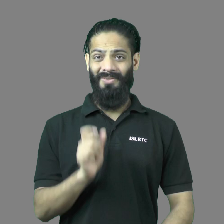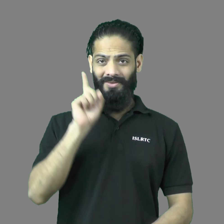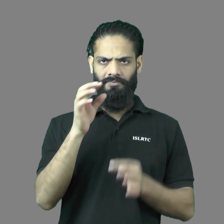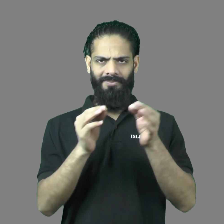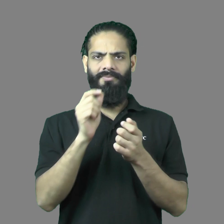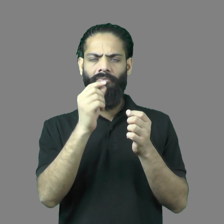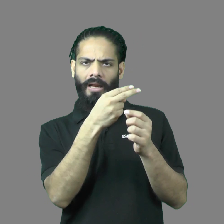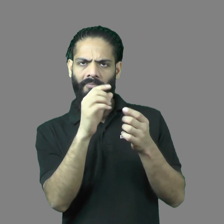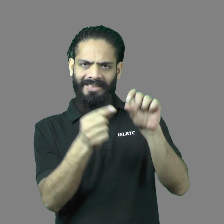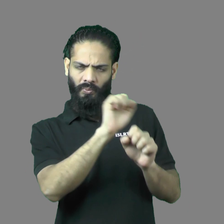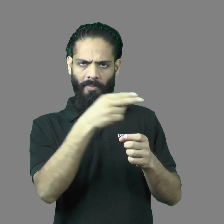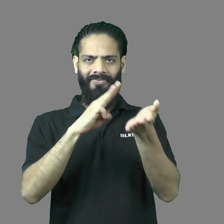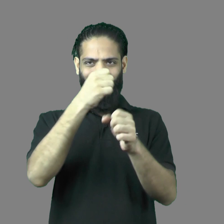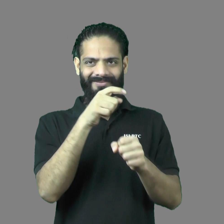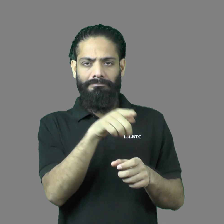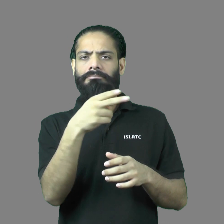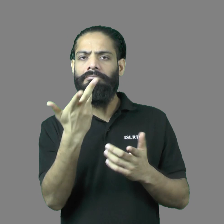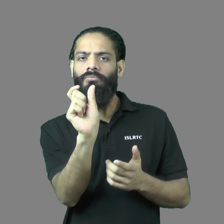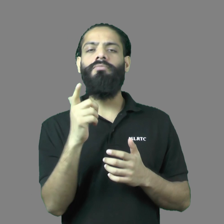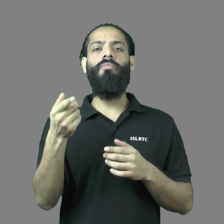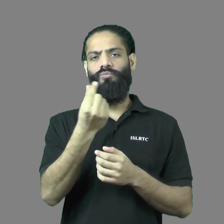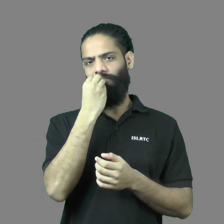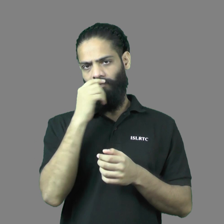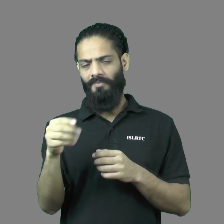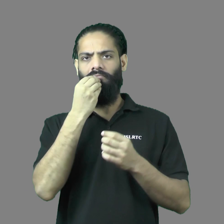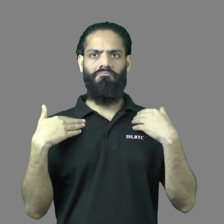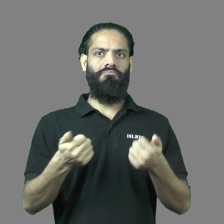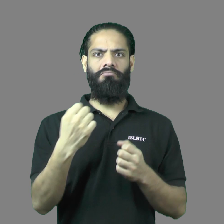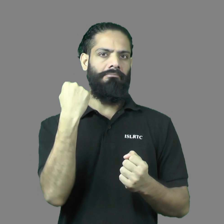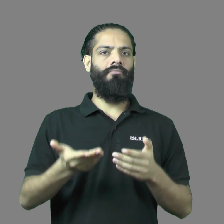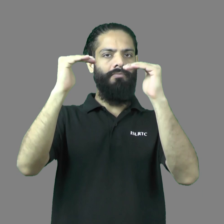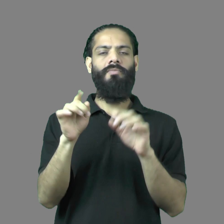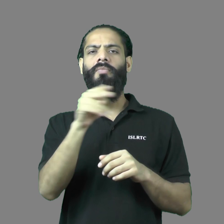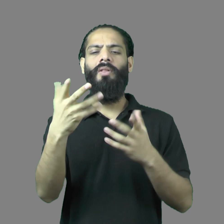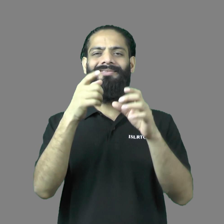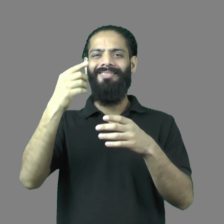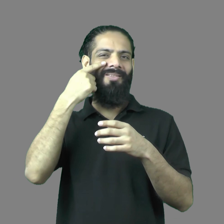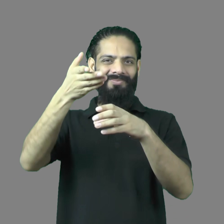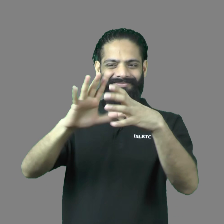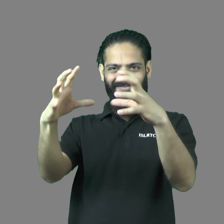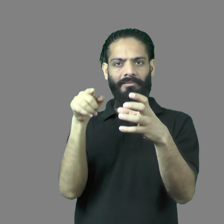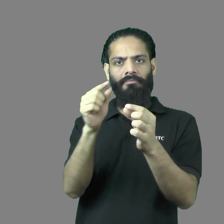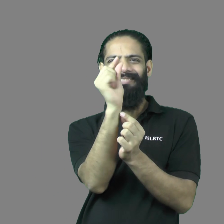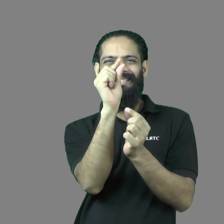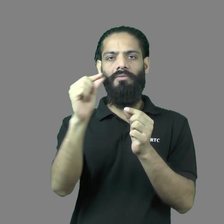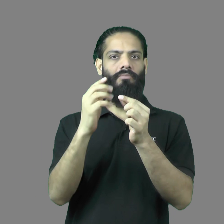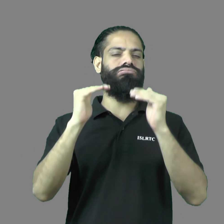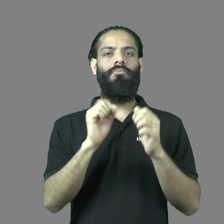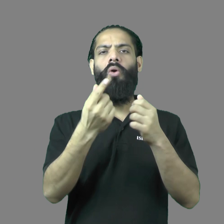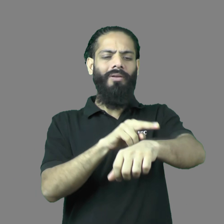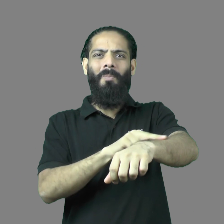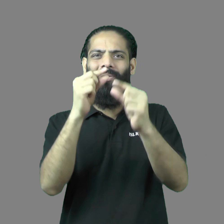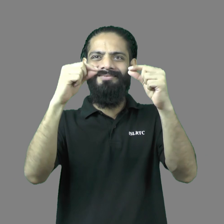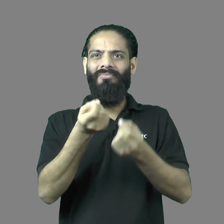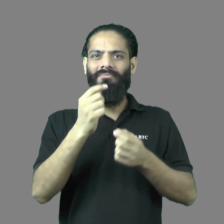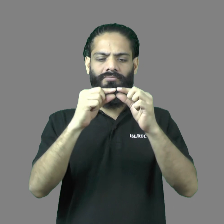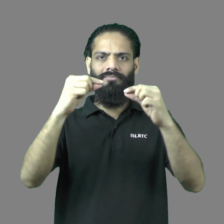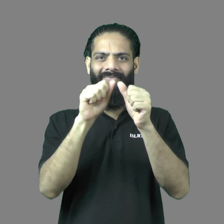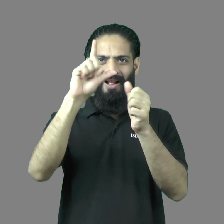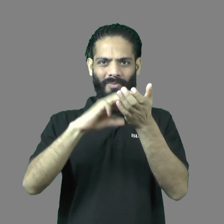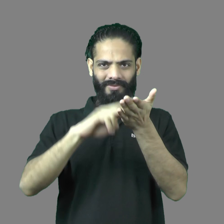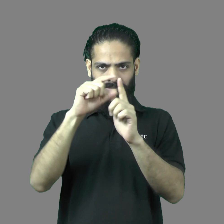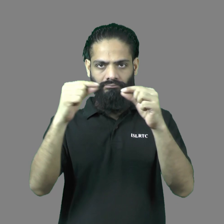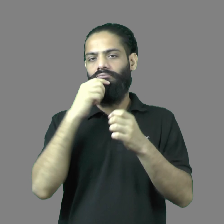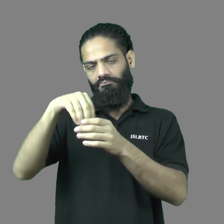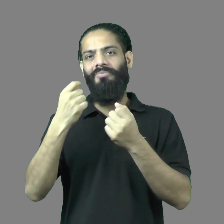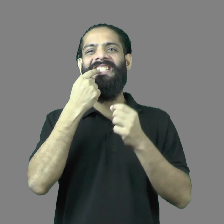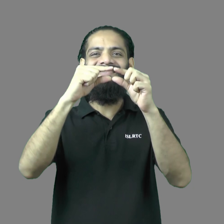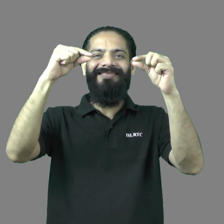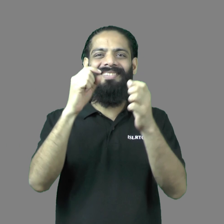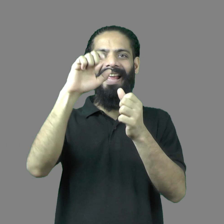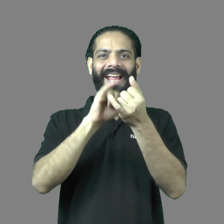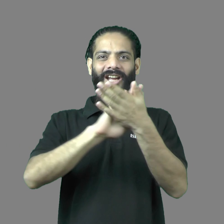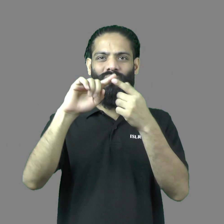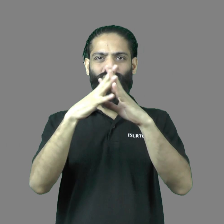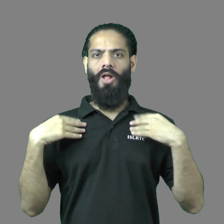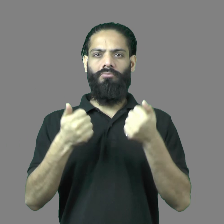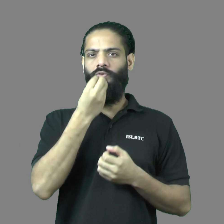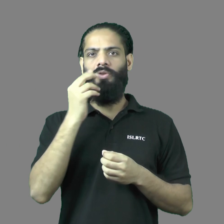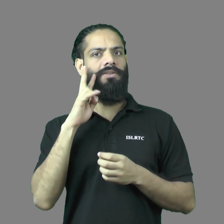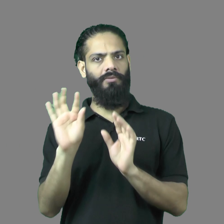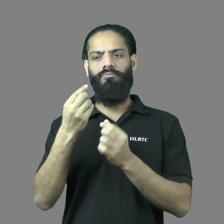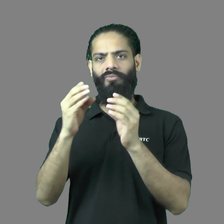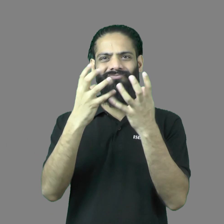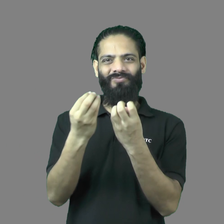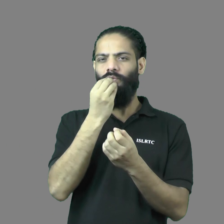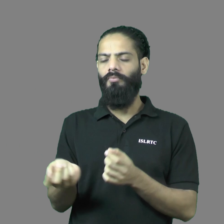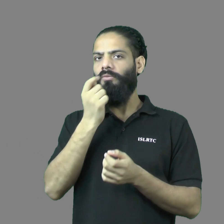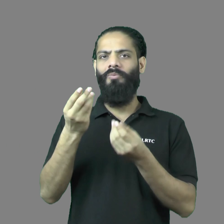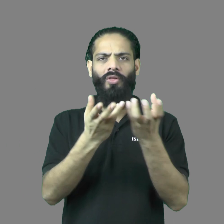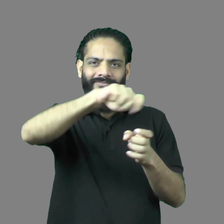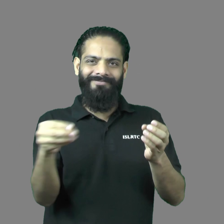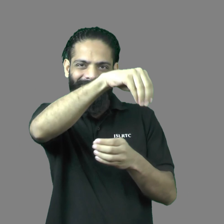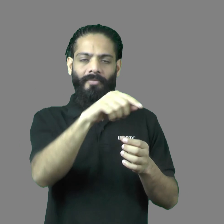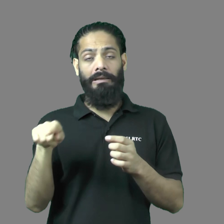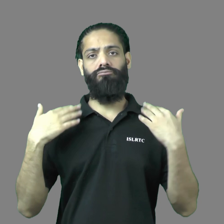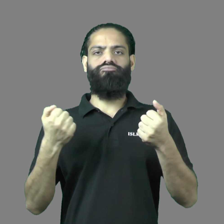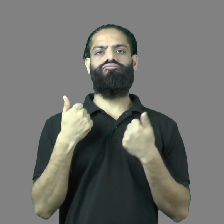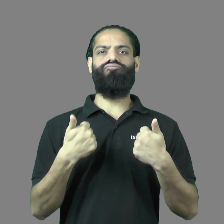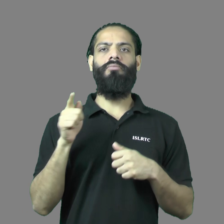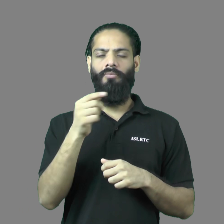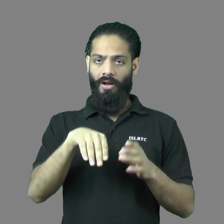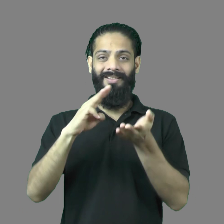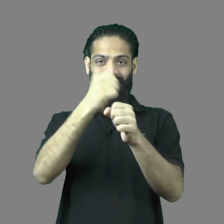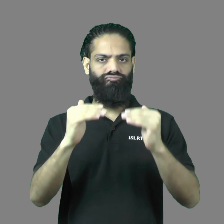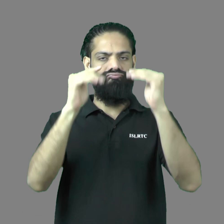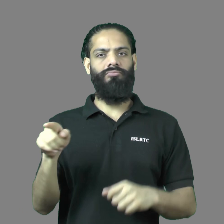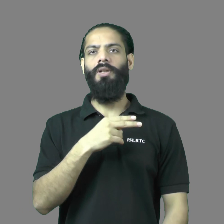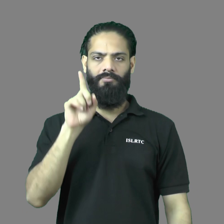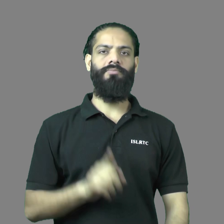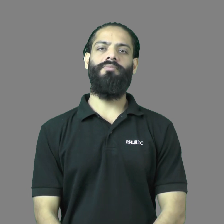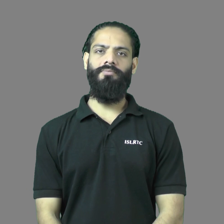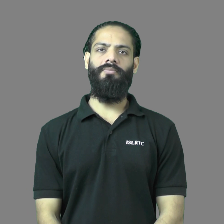Magnesium